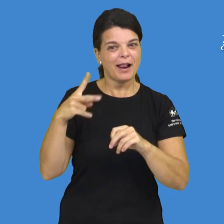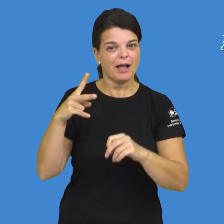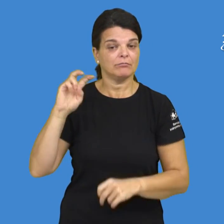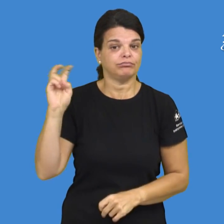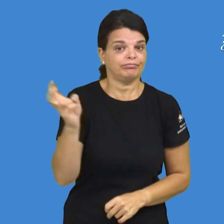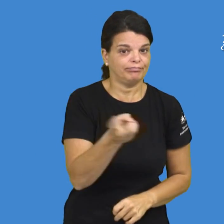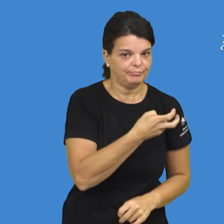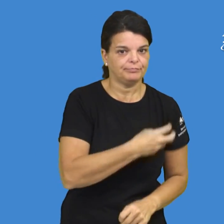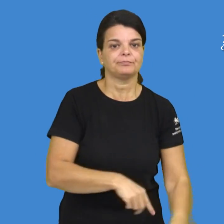etc